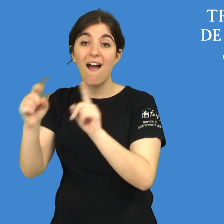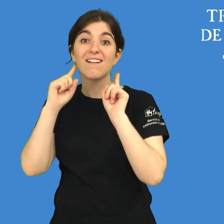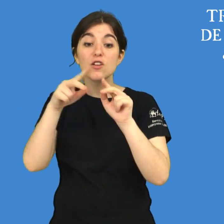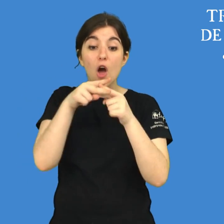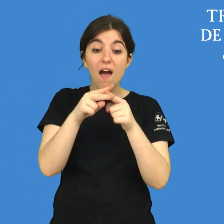caso